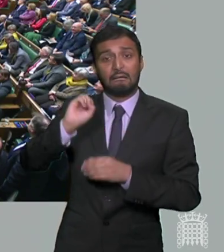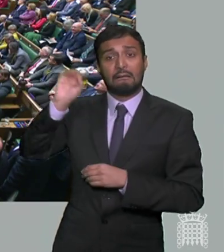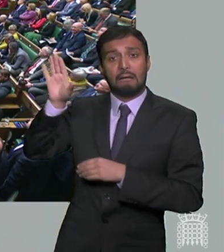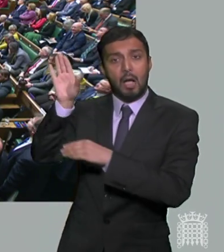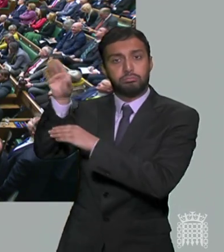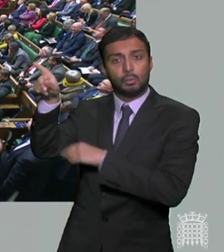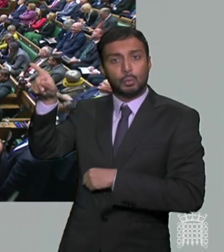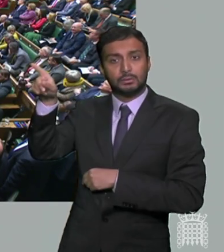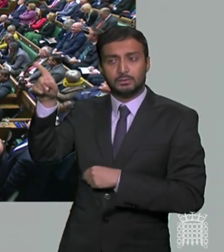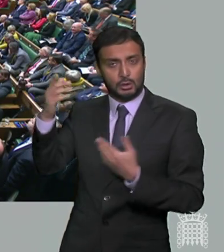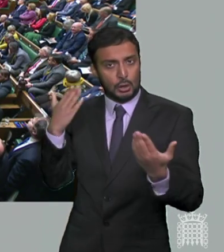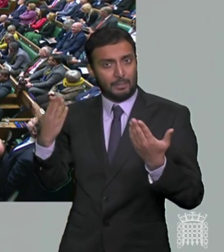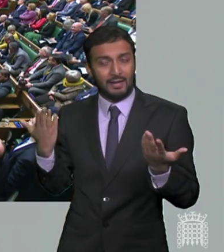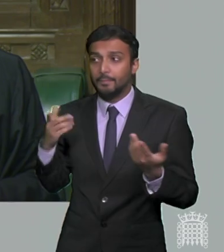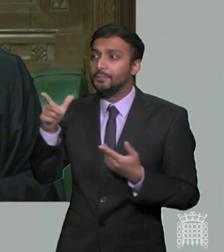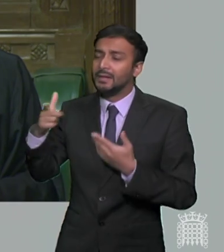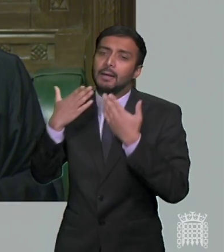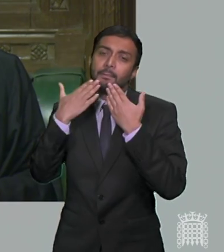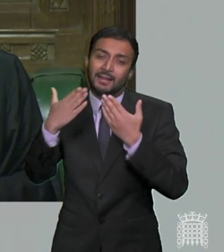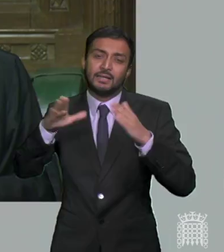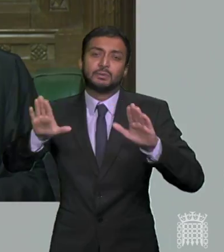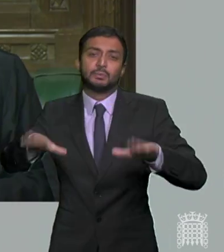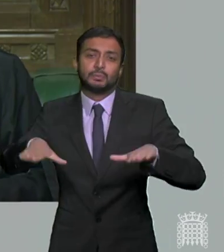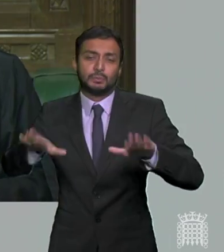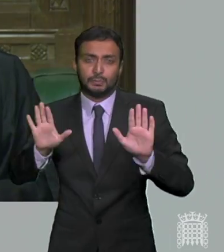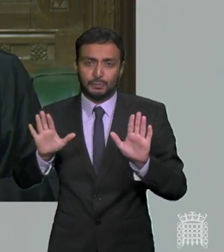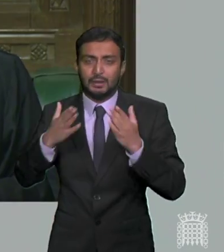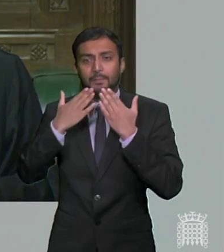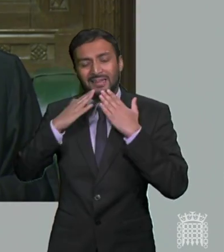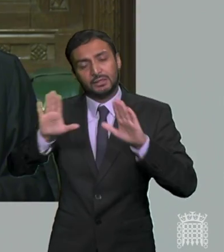Order. Mr Young, I do not need anymore—I do not need shouting, I do not need pointing.